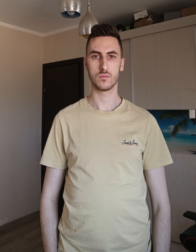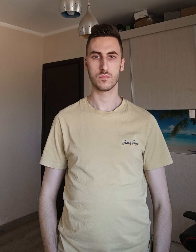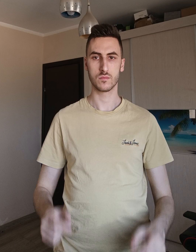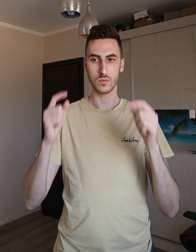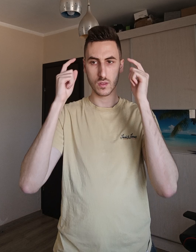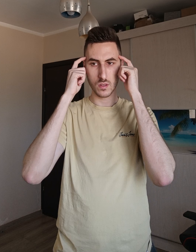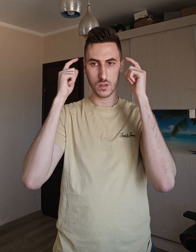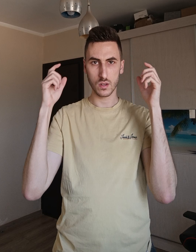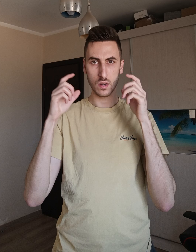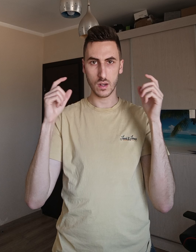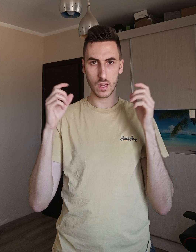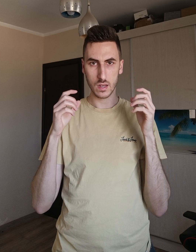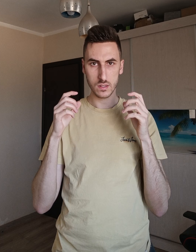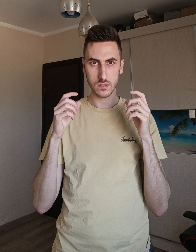לחוץ